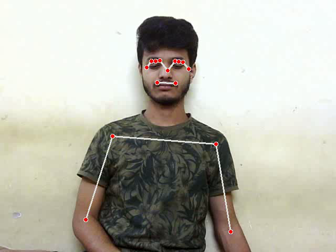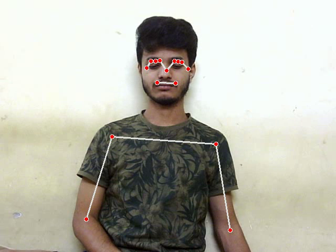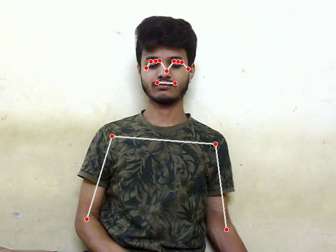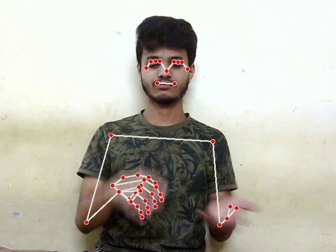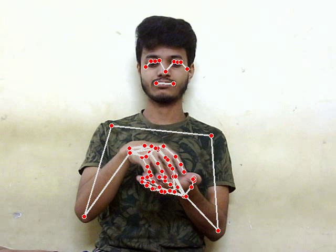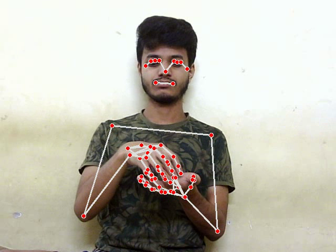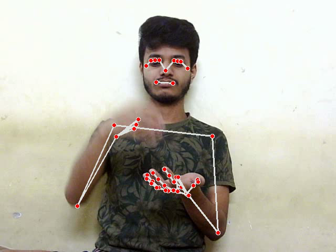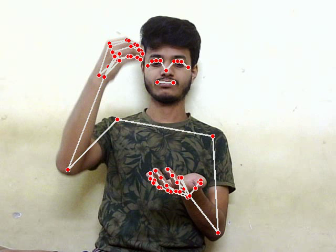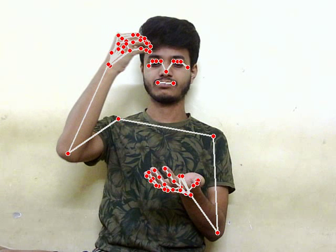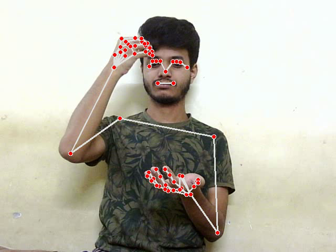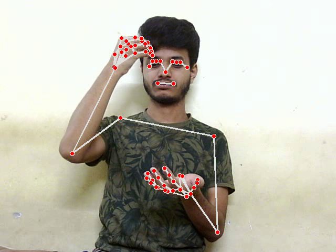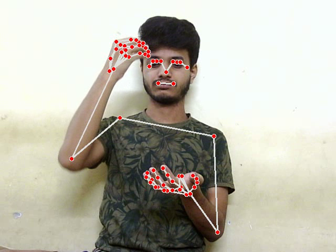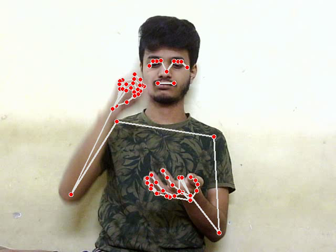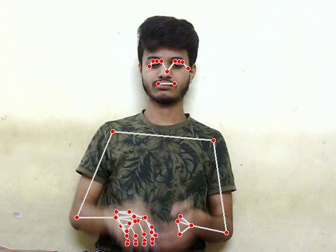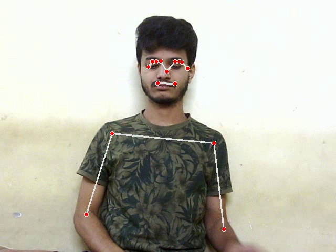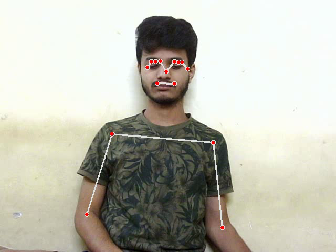learn